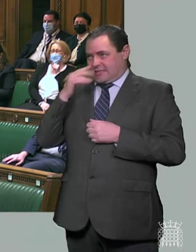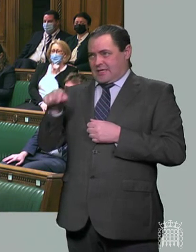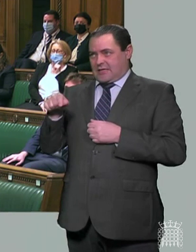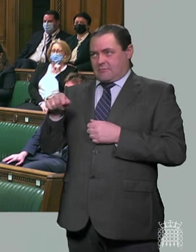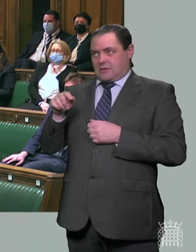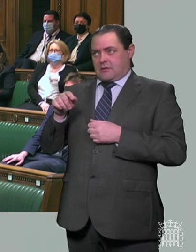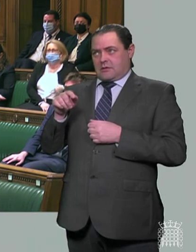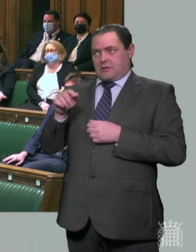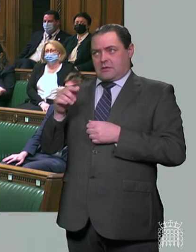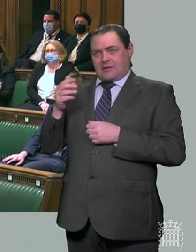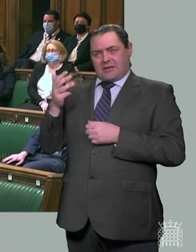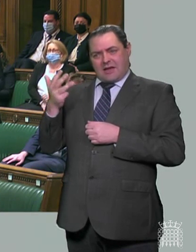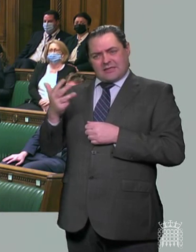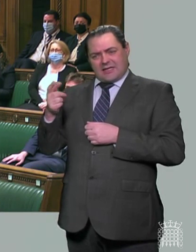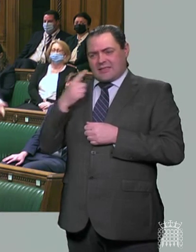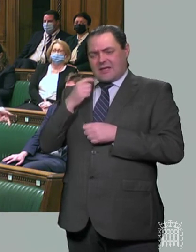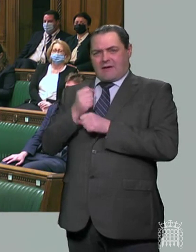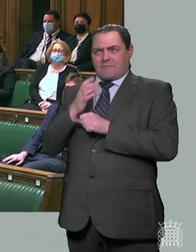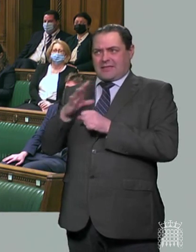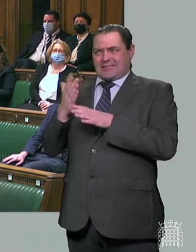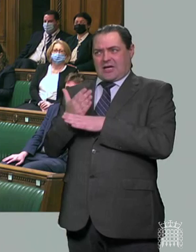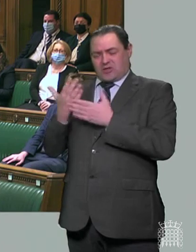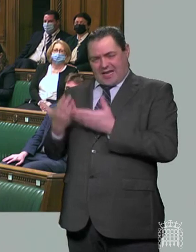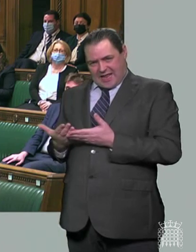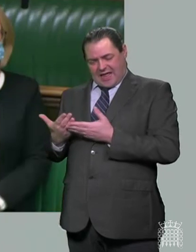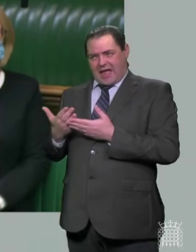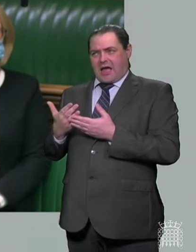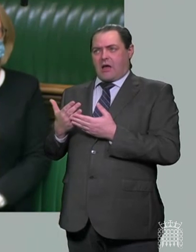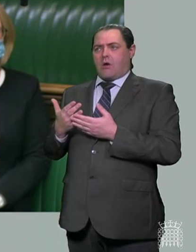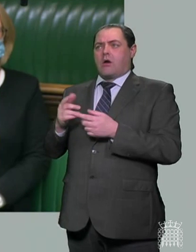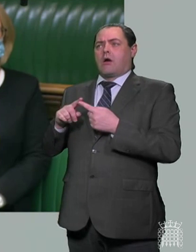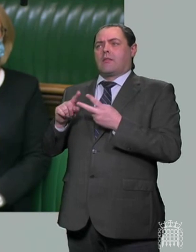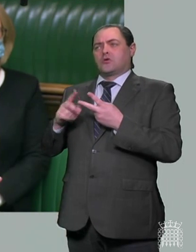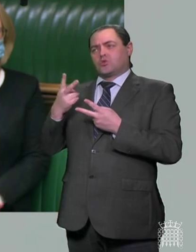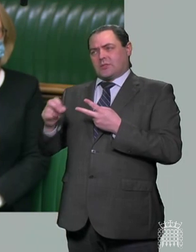On 19 December, he said that the Government need to “act now” and Labour called for actions before Boxing day.